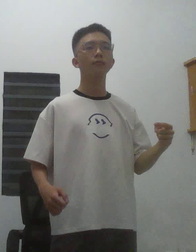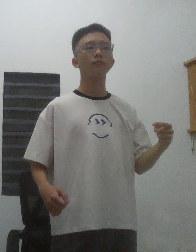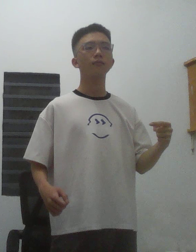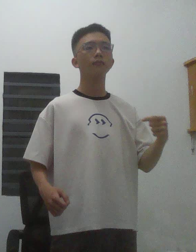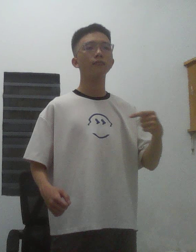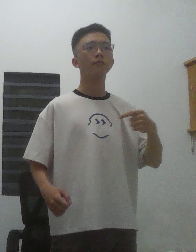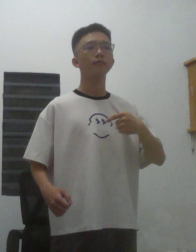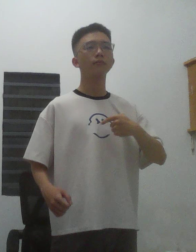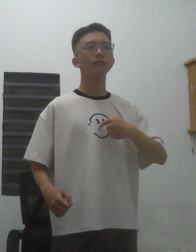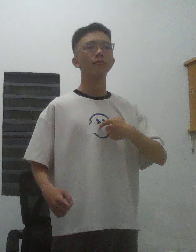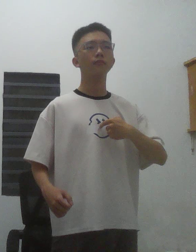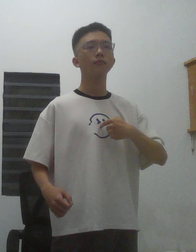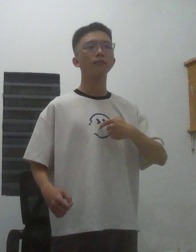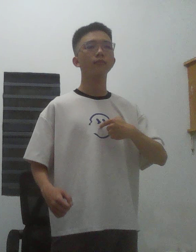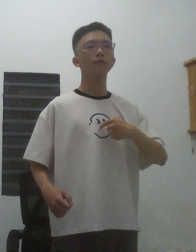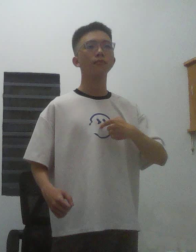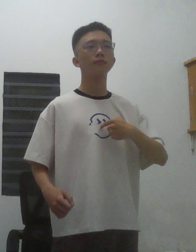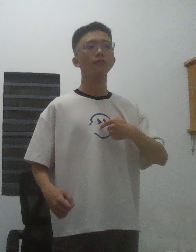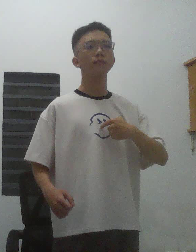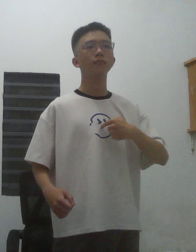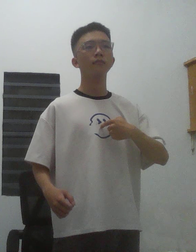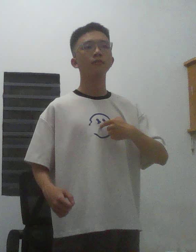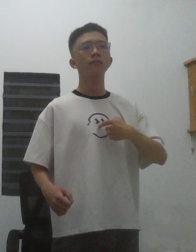toi